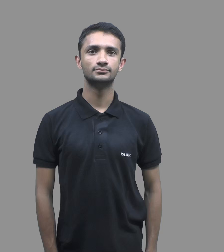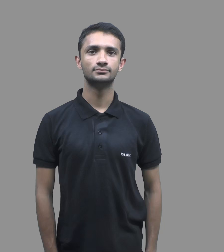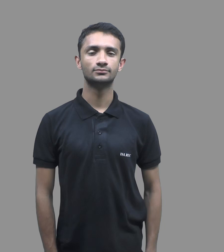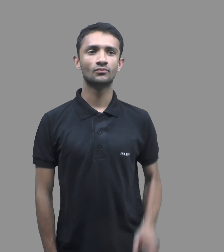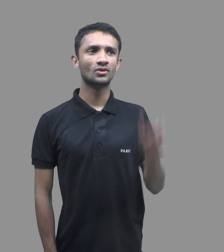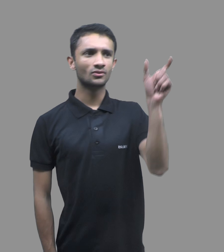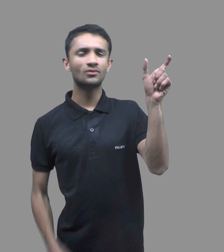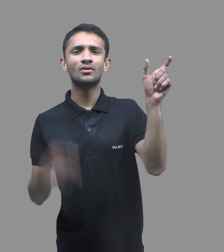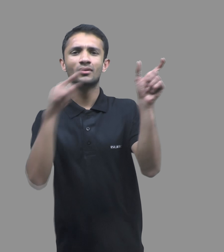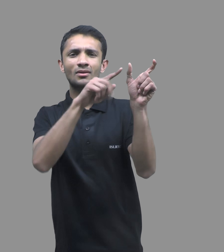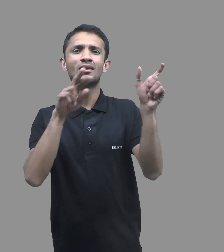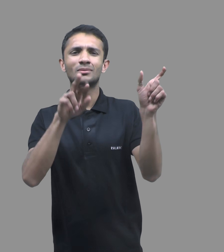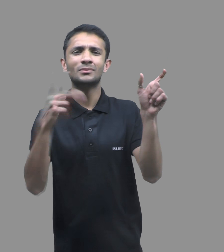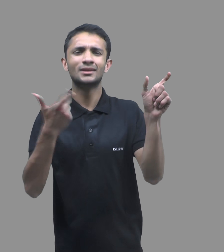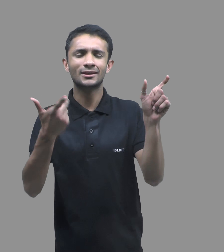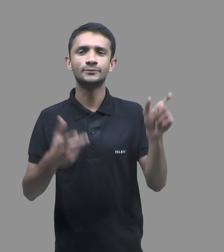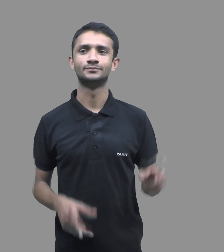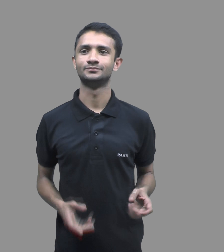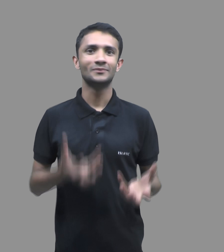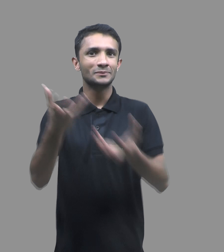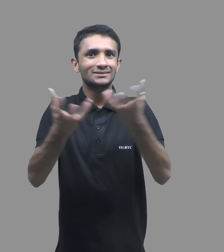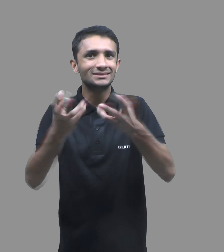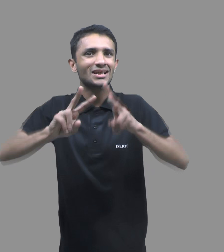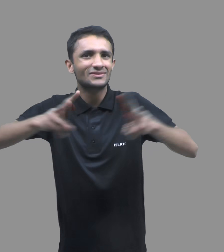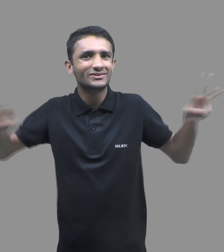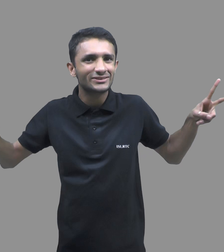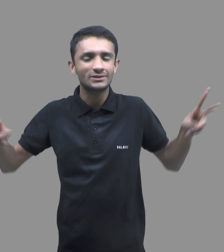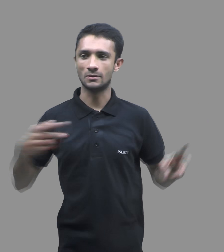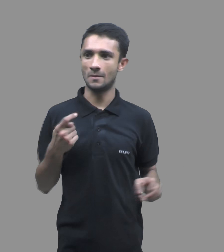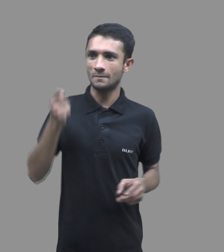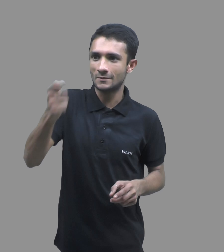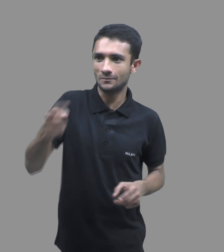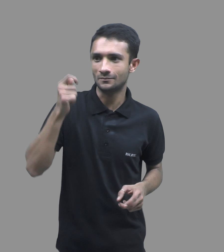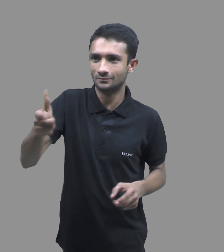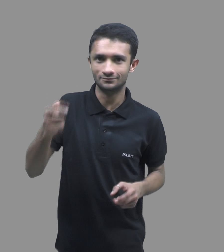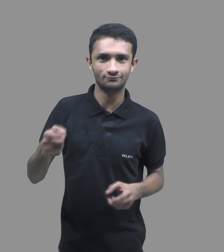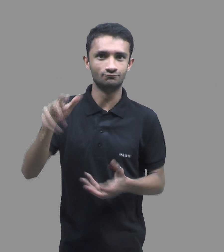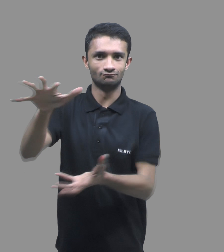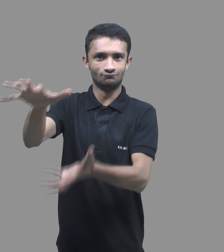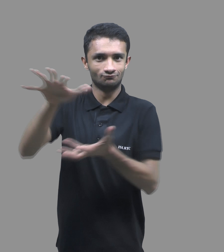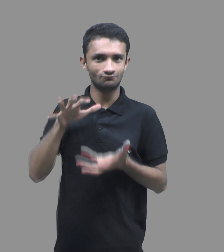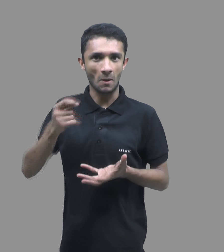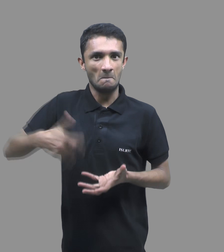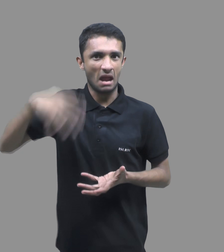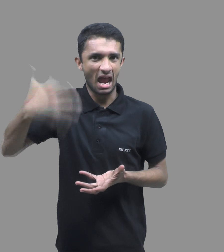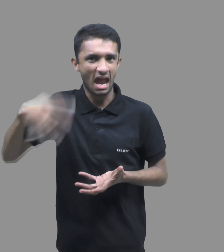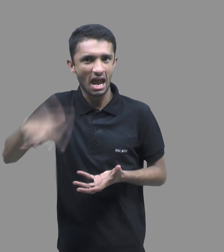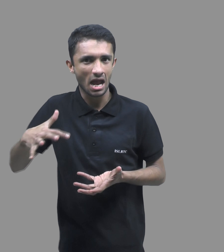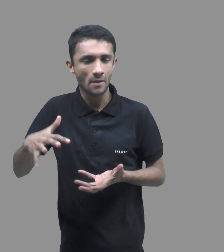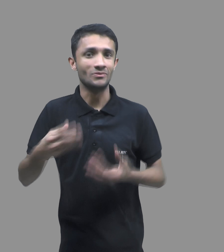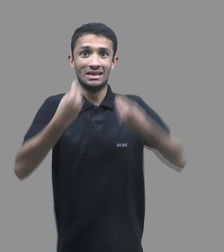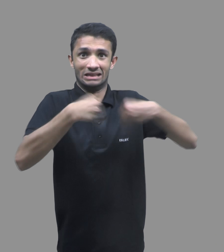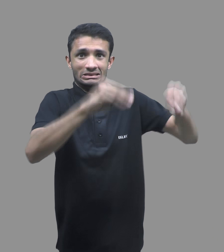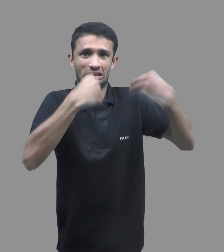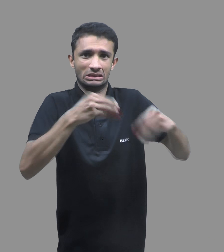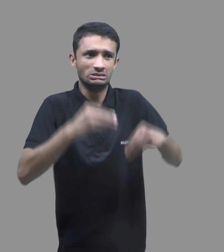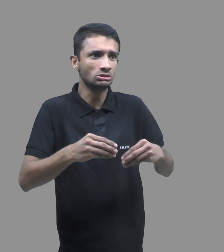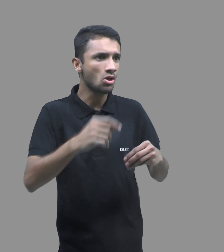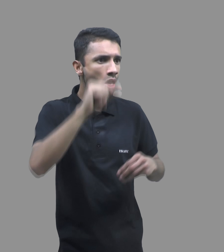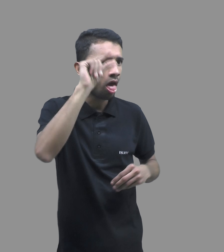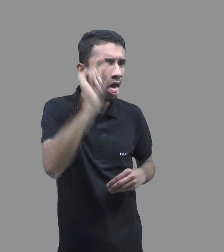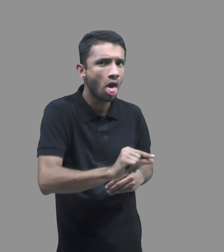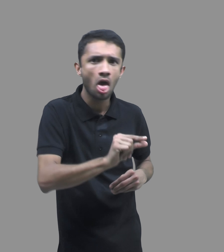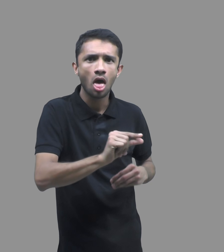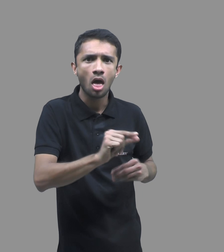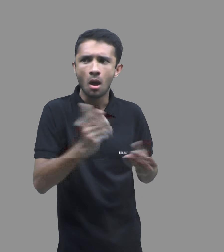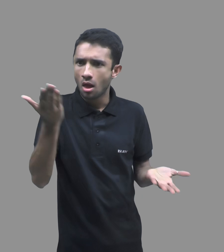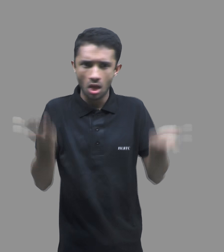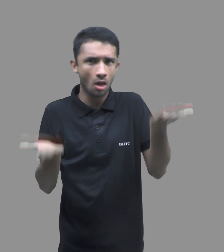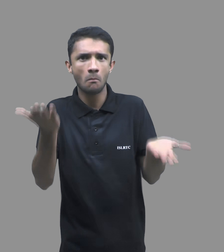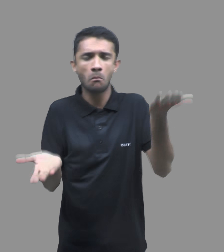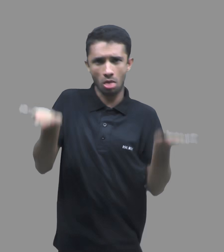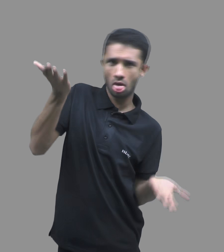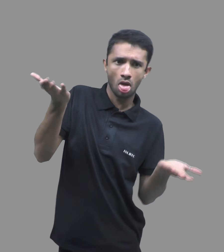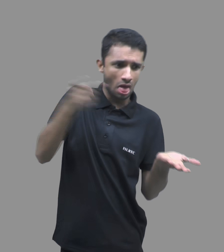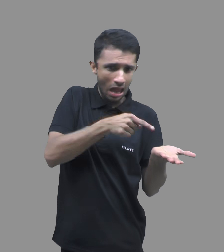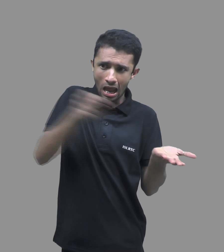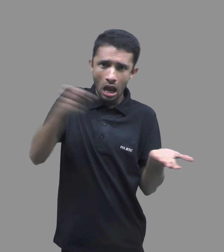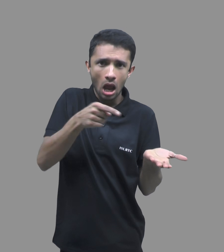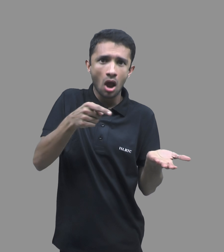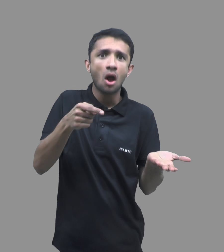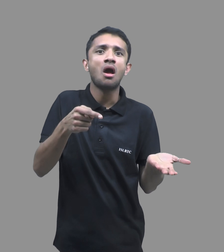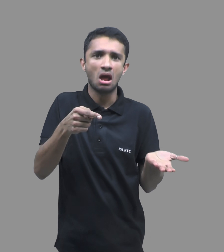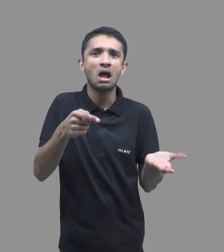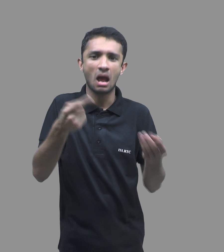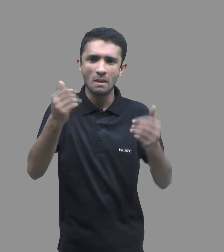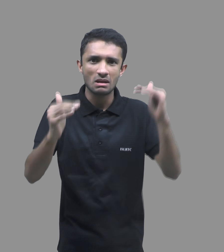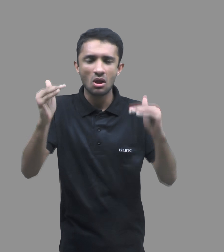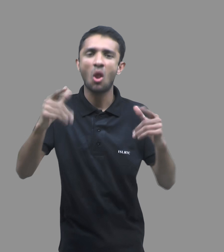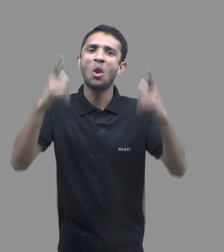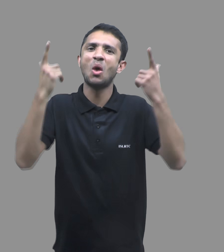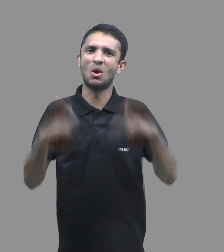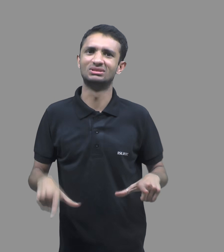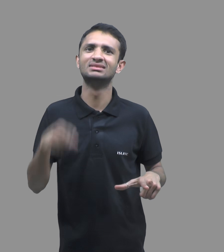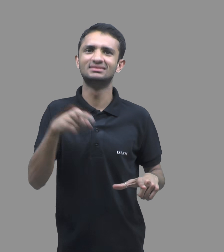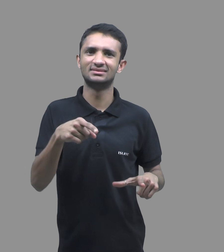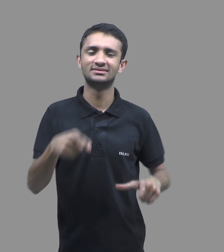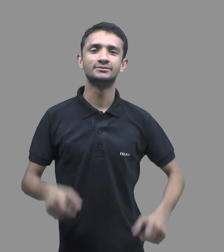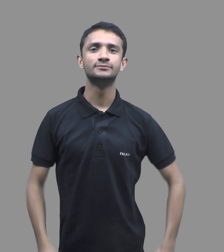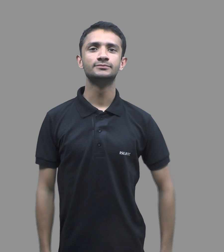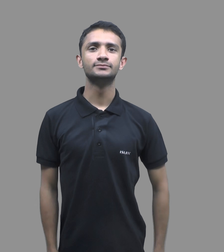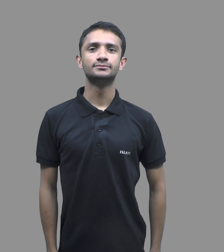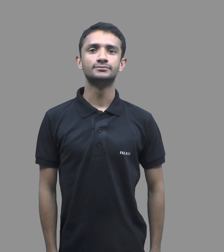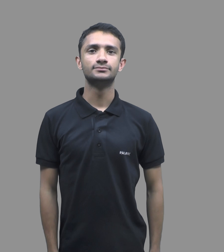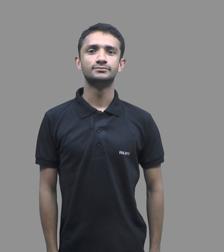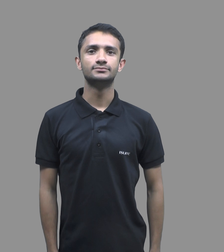Loss